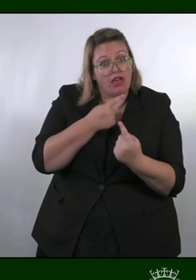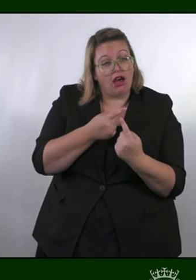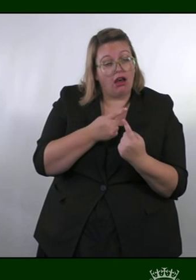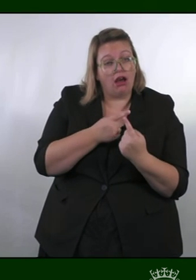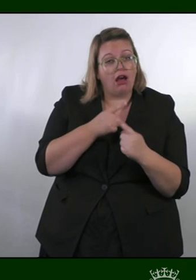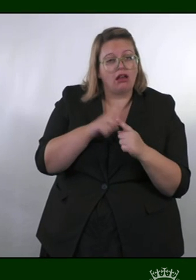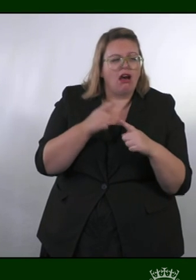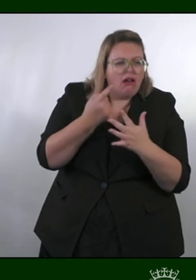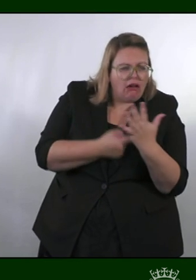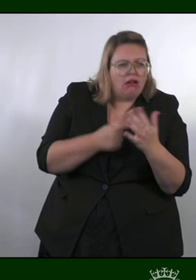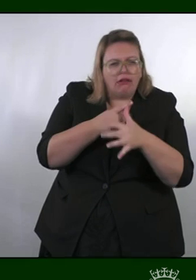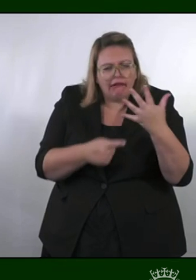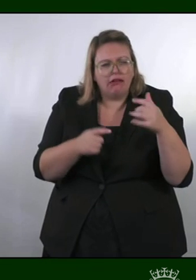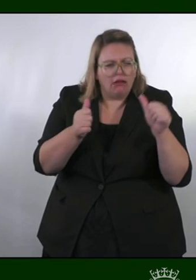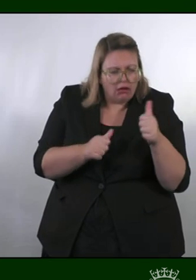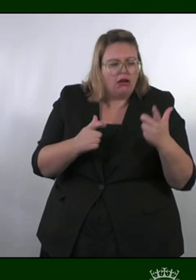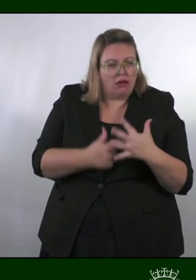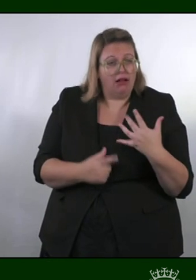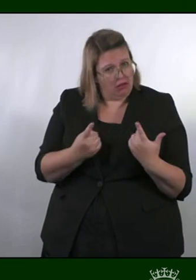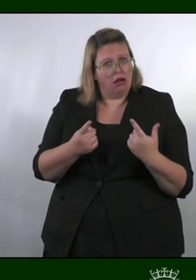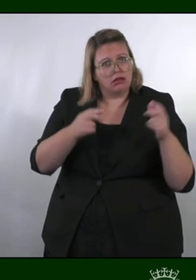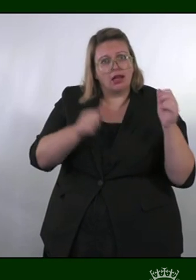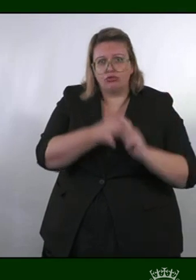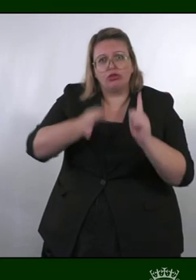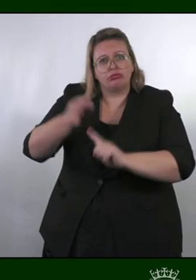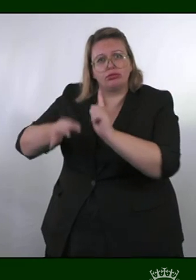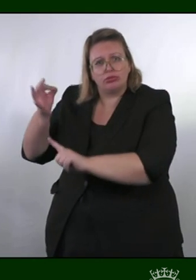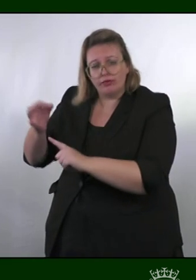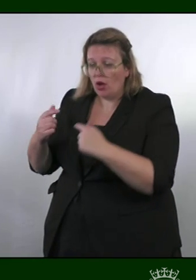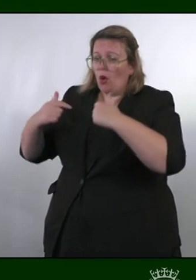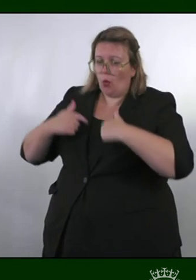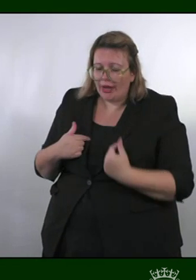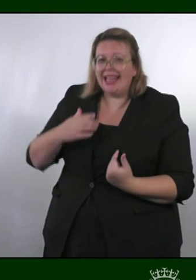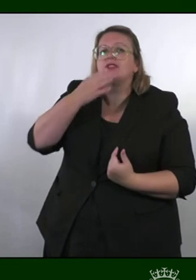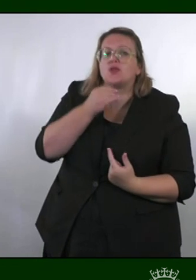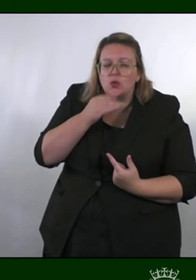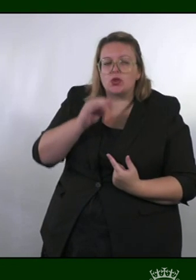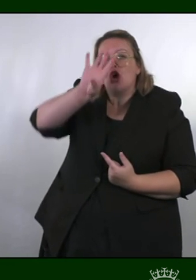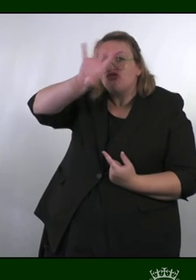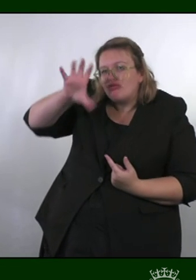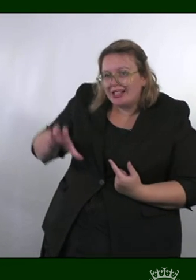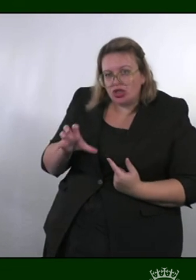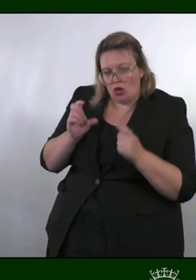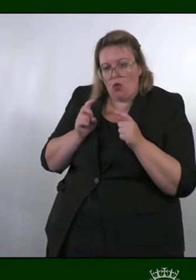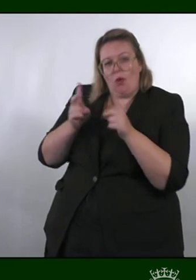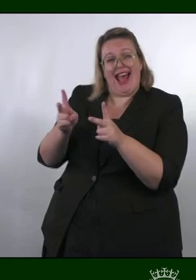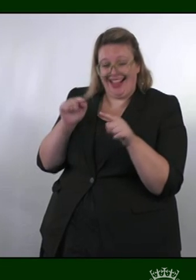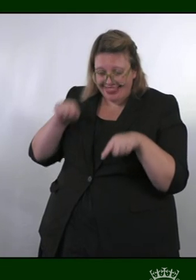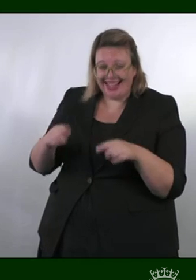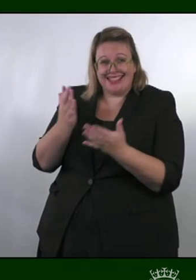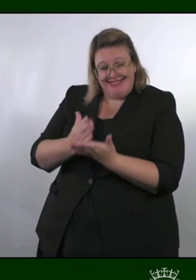We are pursuing a local—a regional—approach, which is the sensible approach for this country.